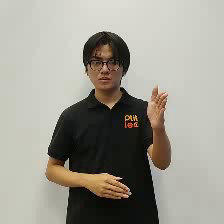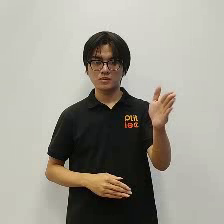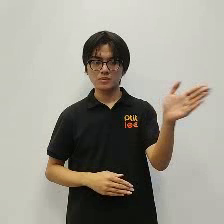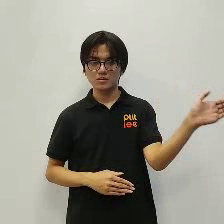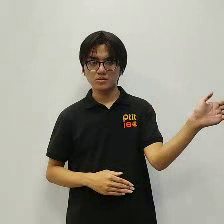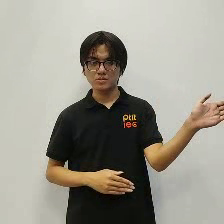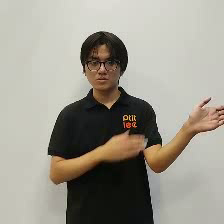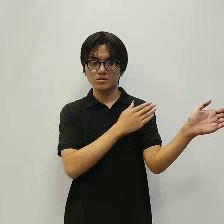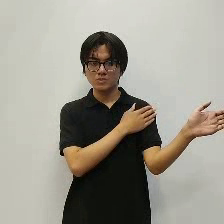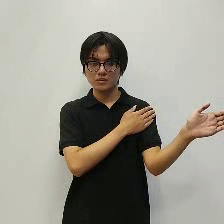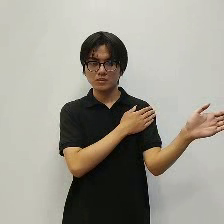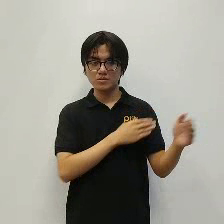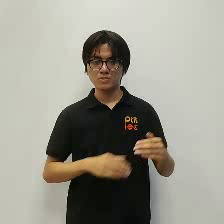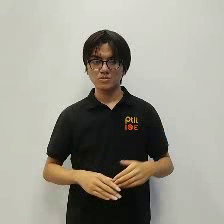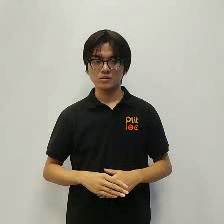Rẽ trái